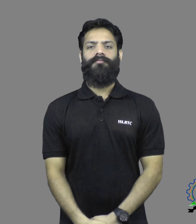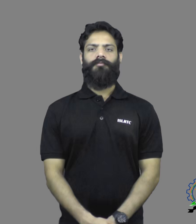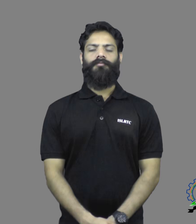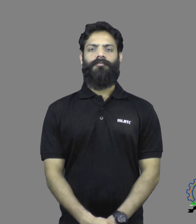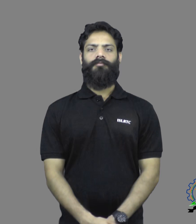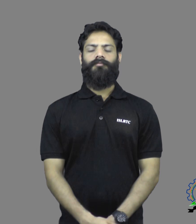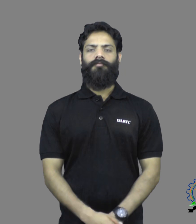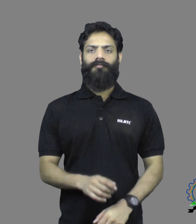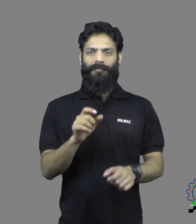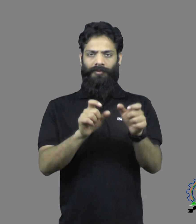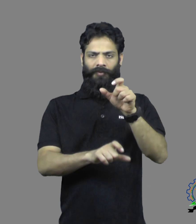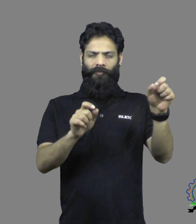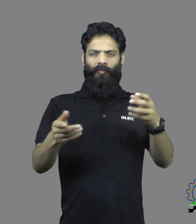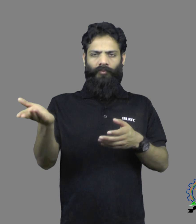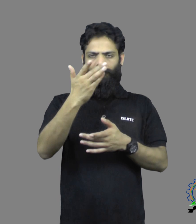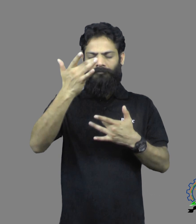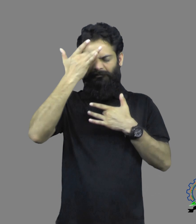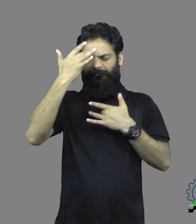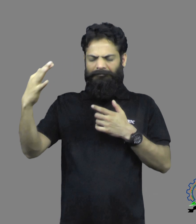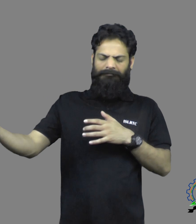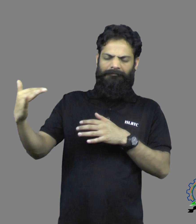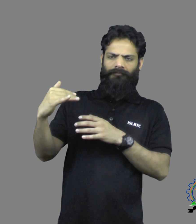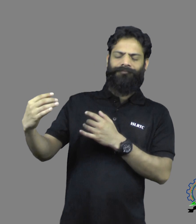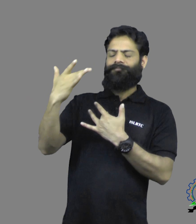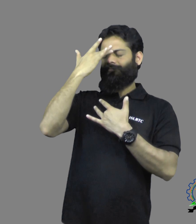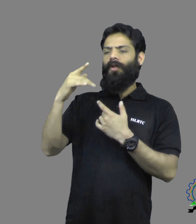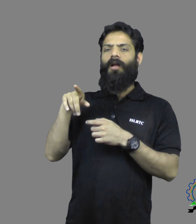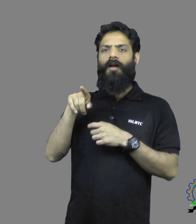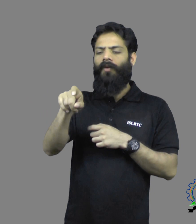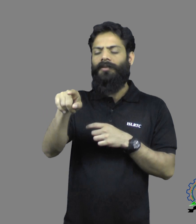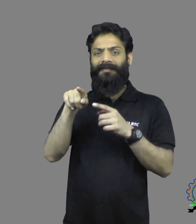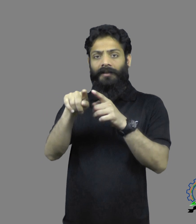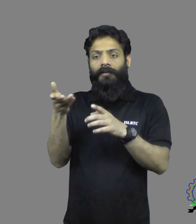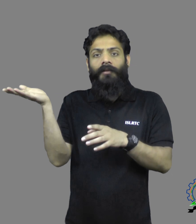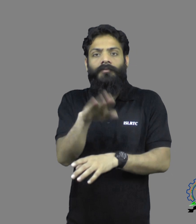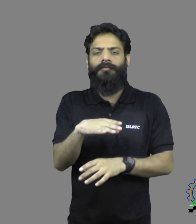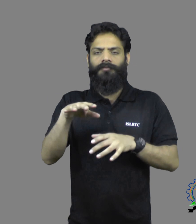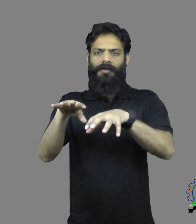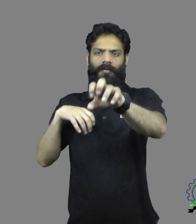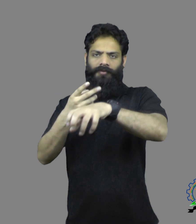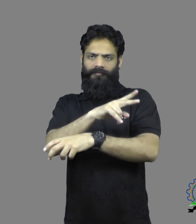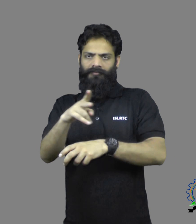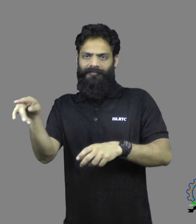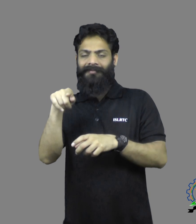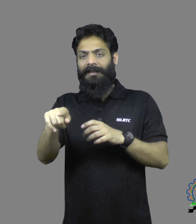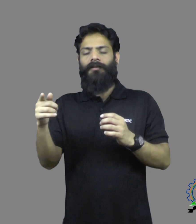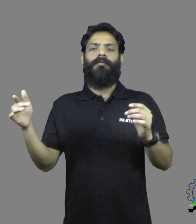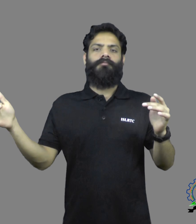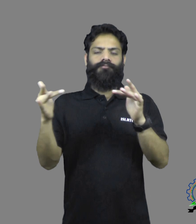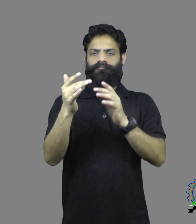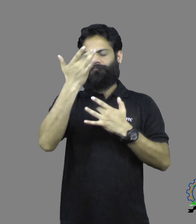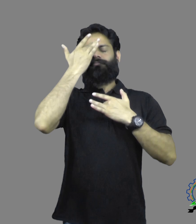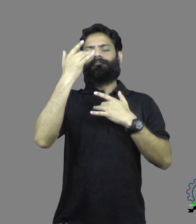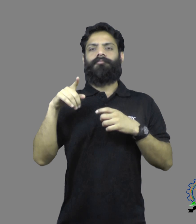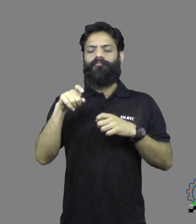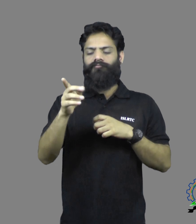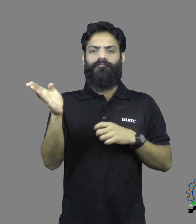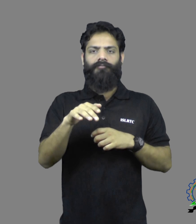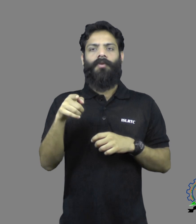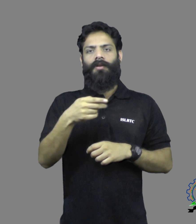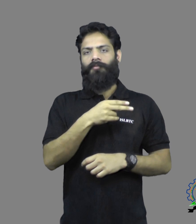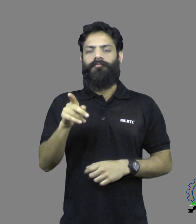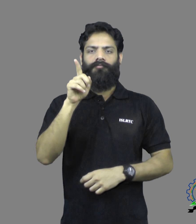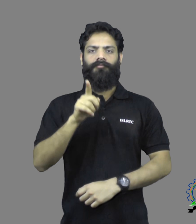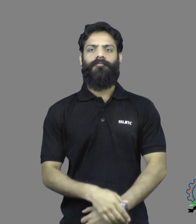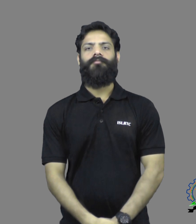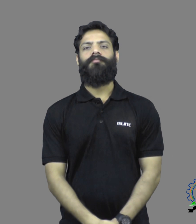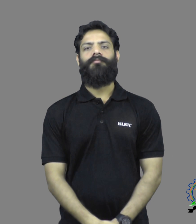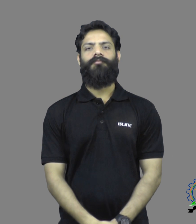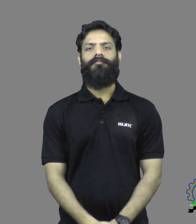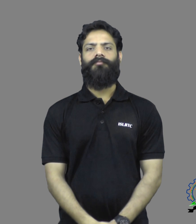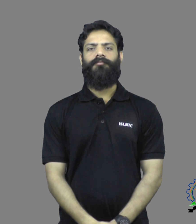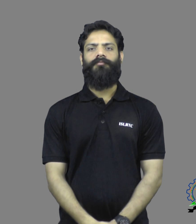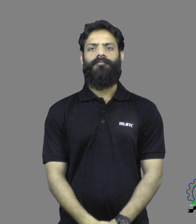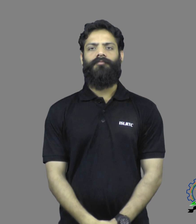Viral Diseases Animals